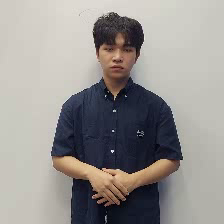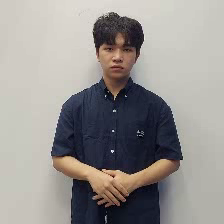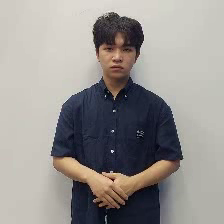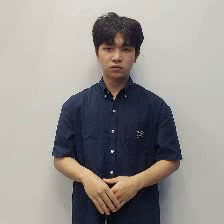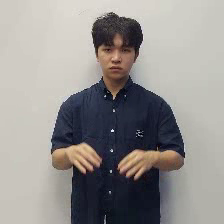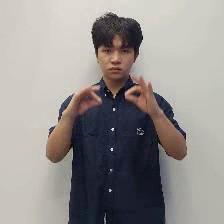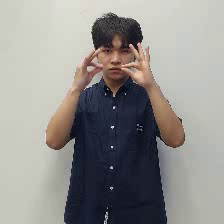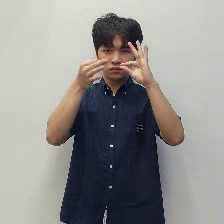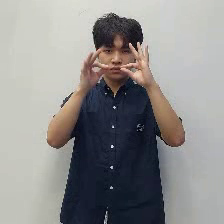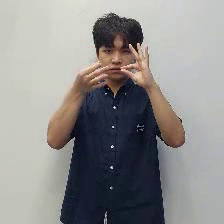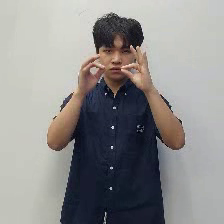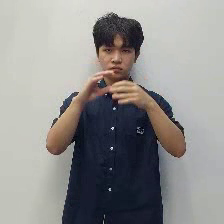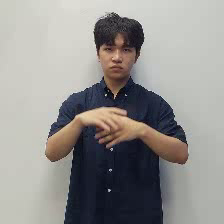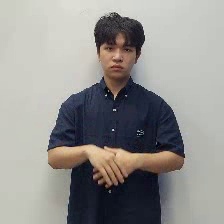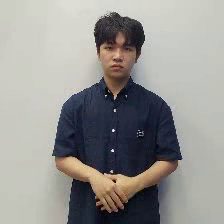Rau